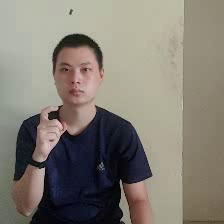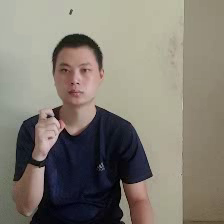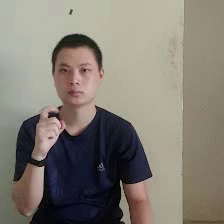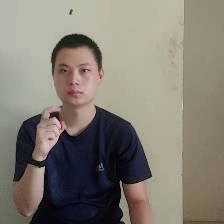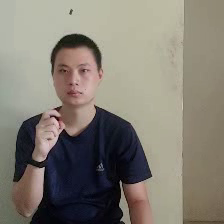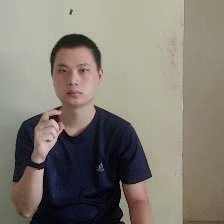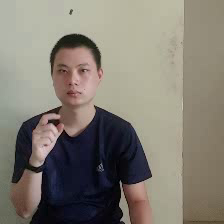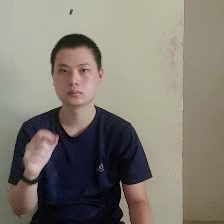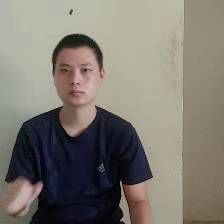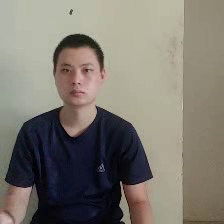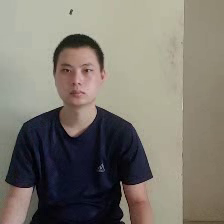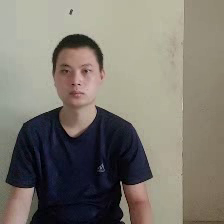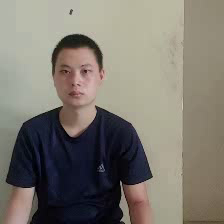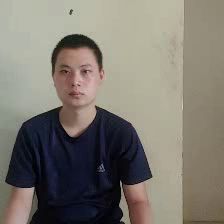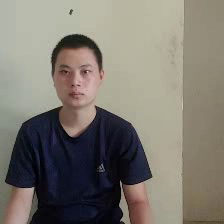Đâu